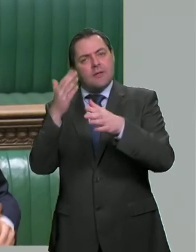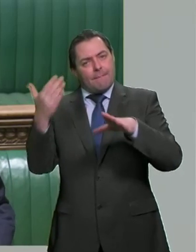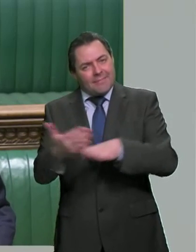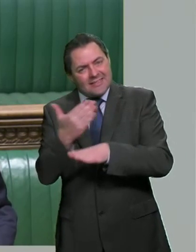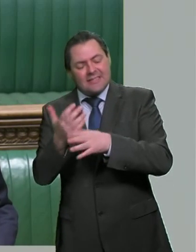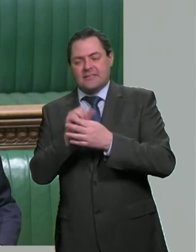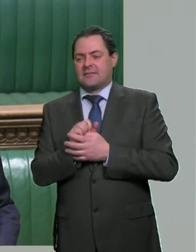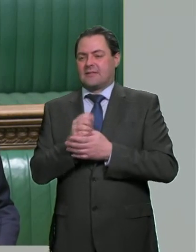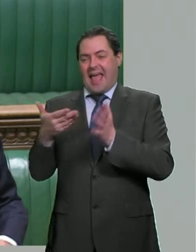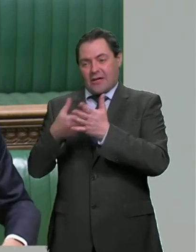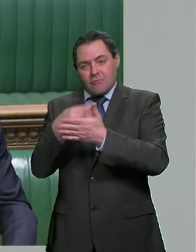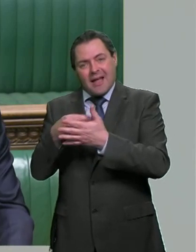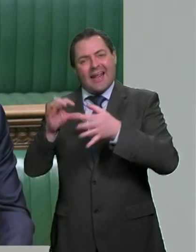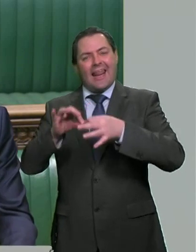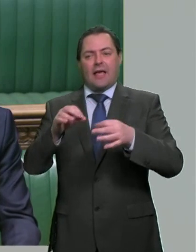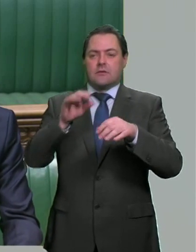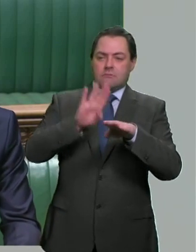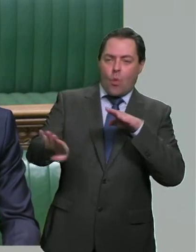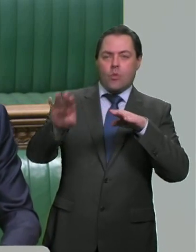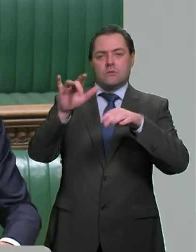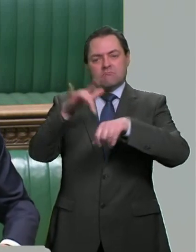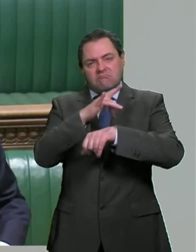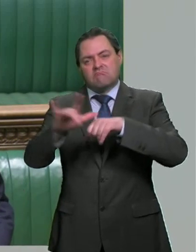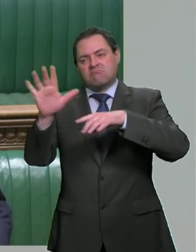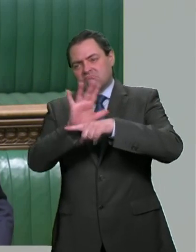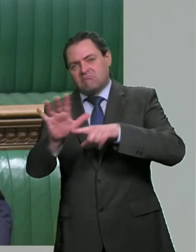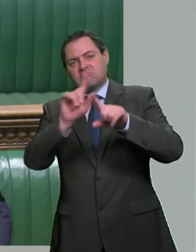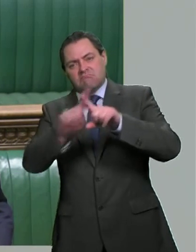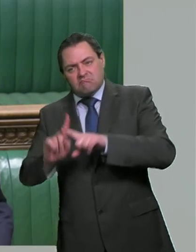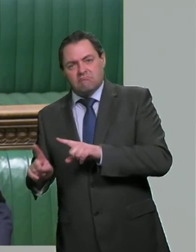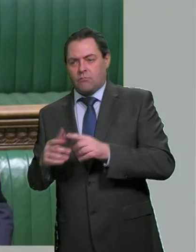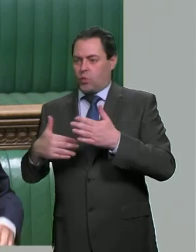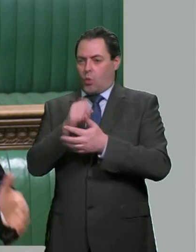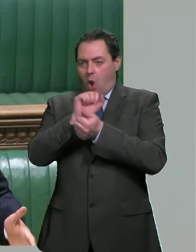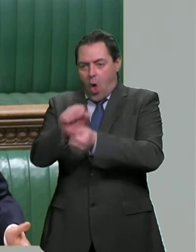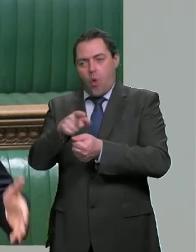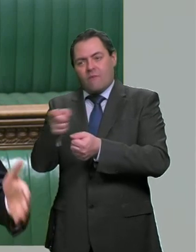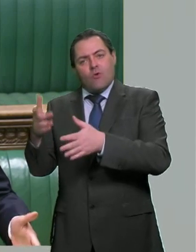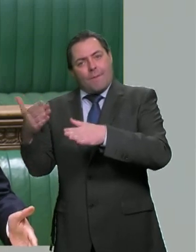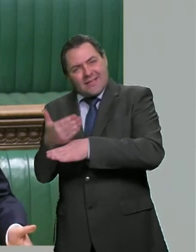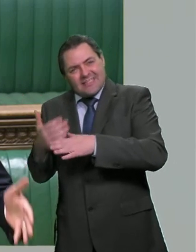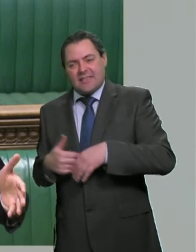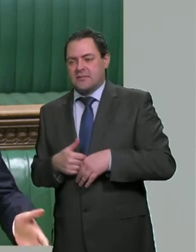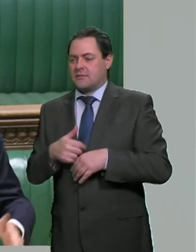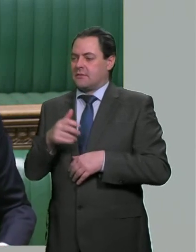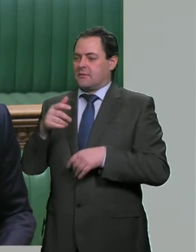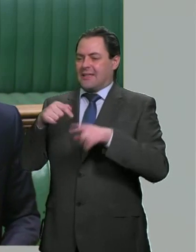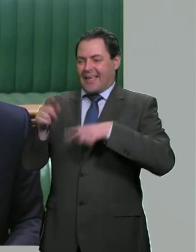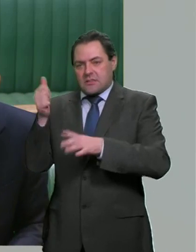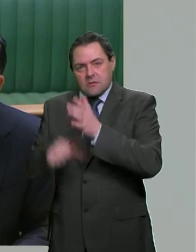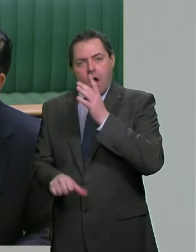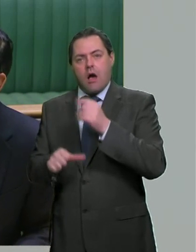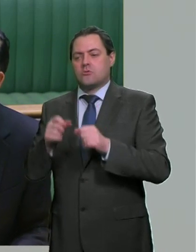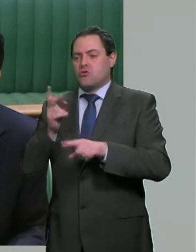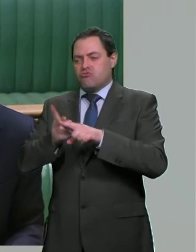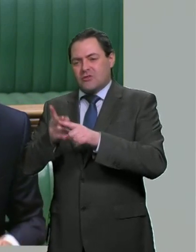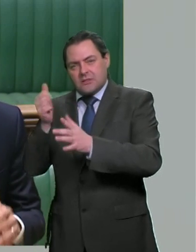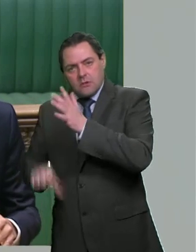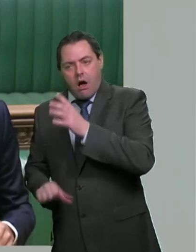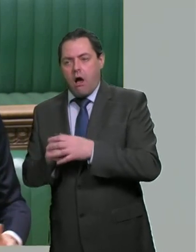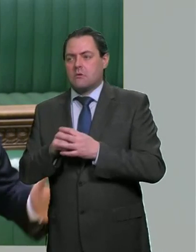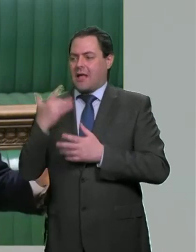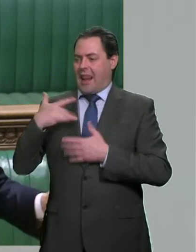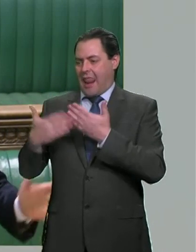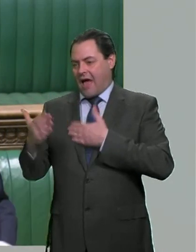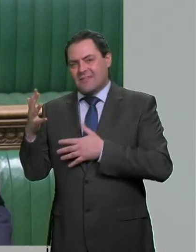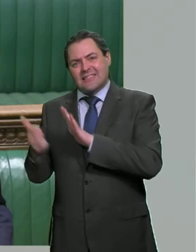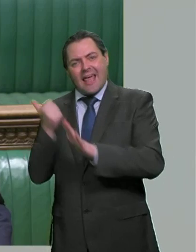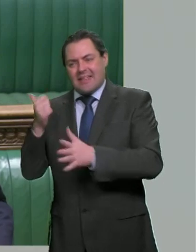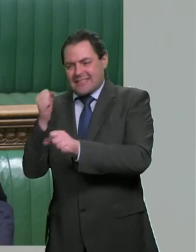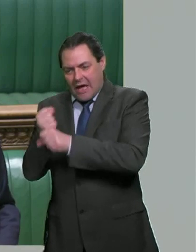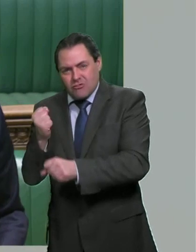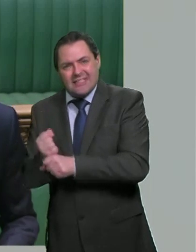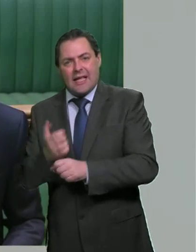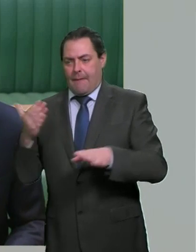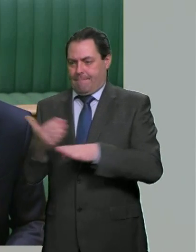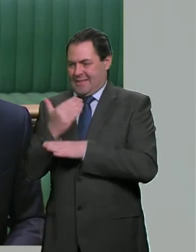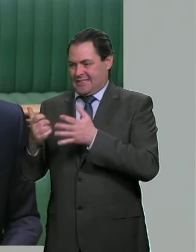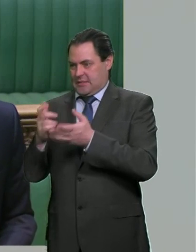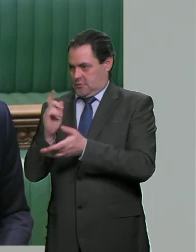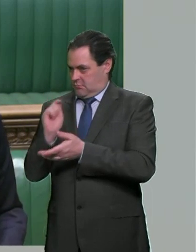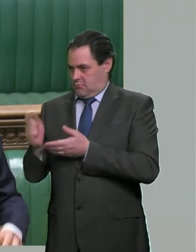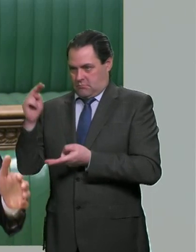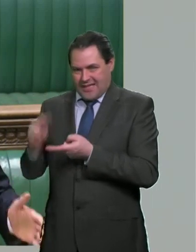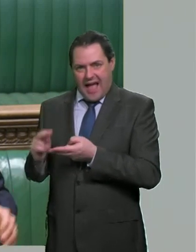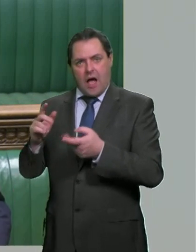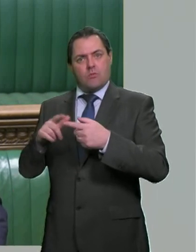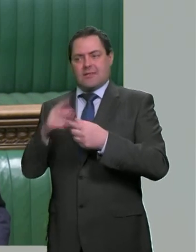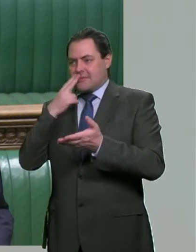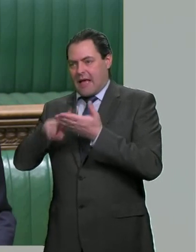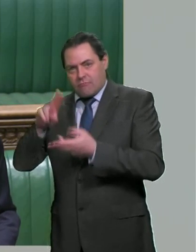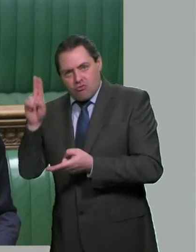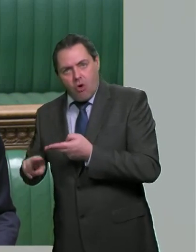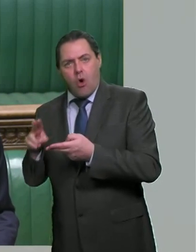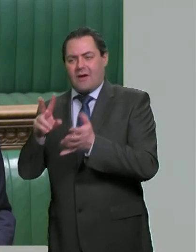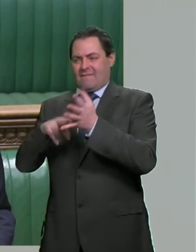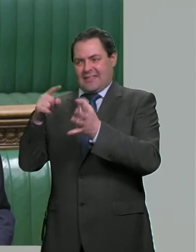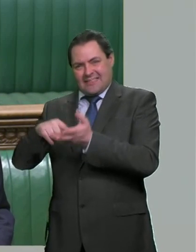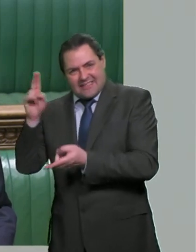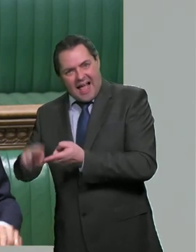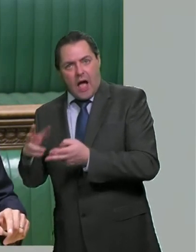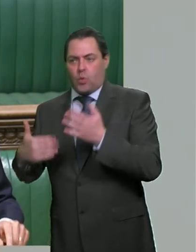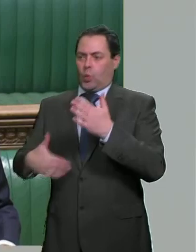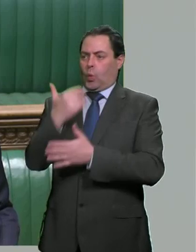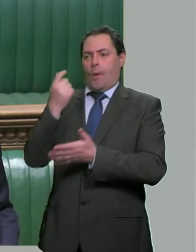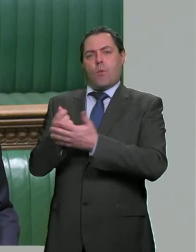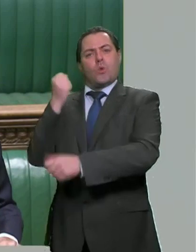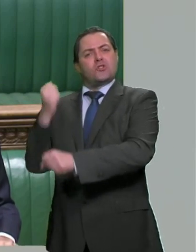extra funds for culture, arts and sport; new loan schemes to finance businesses; kickstart, restart and a lifetime skills guarantee; business rates cut; VAT cut; stamp duty cut; and a new mortgage guarantee.